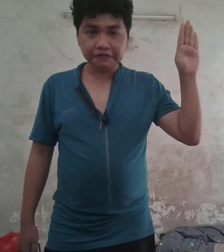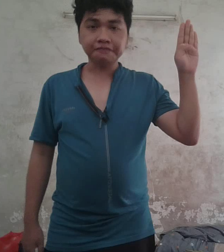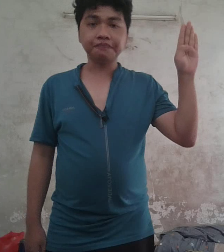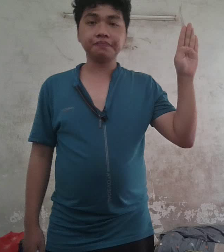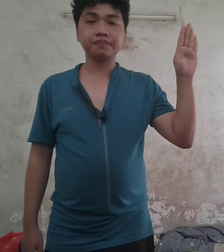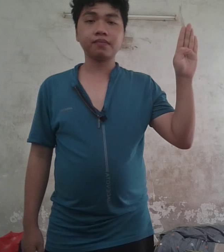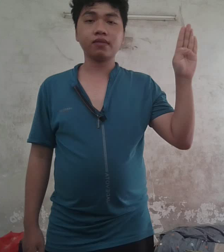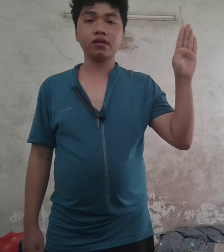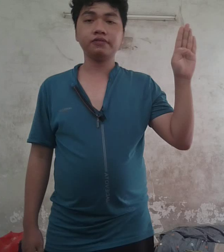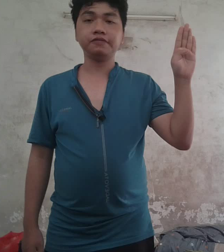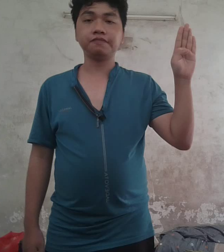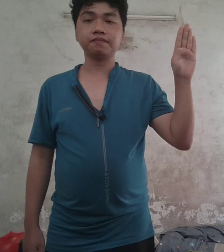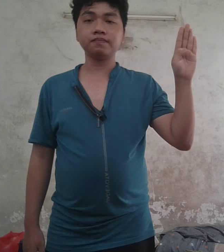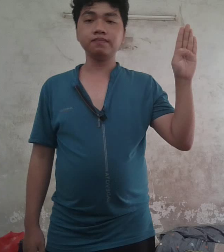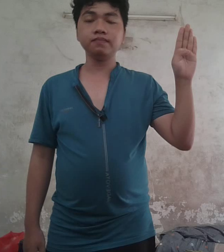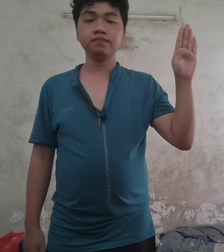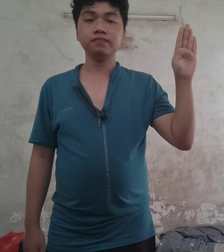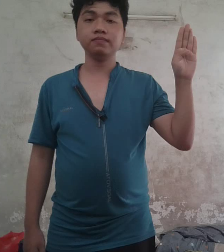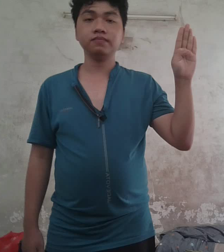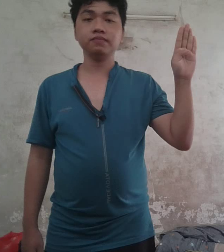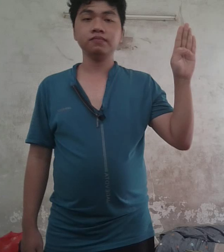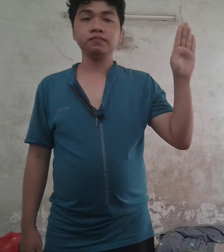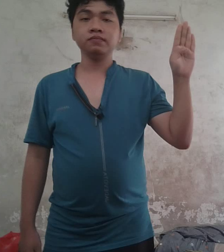b